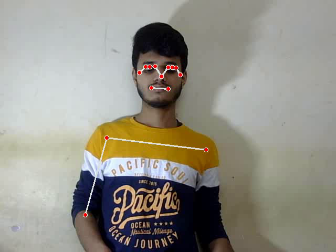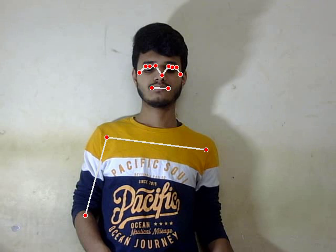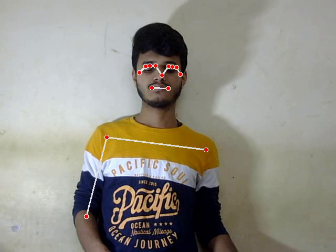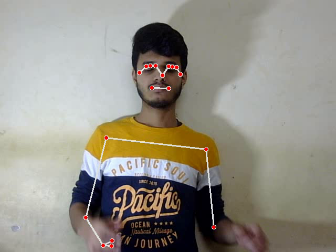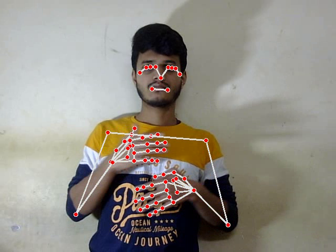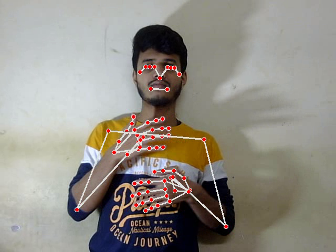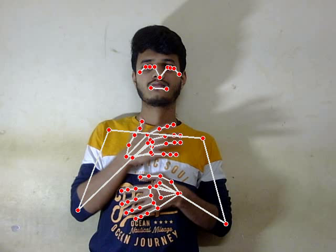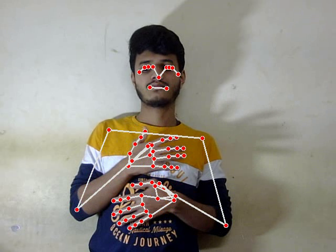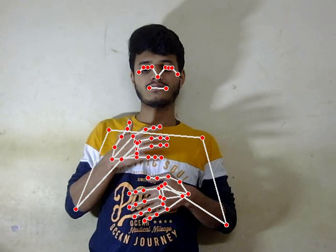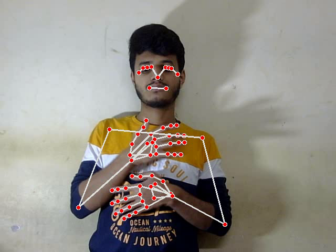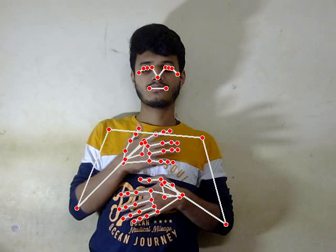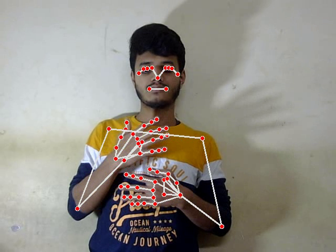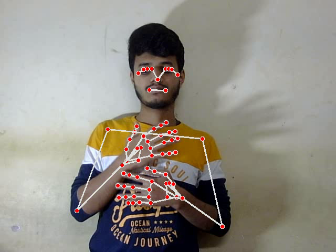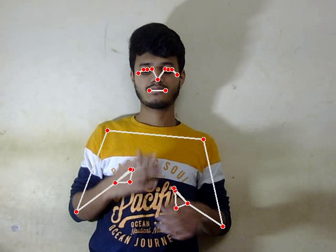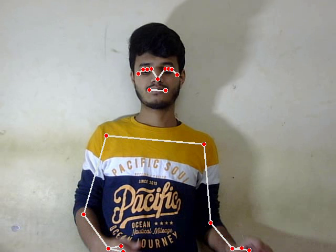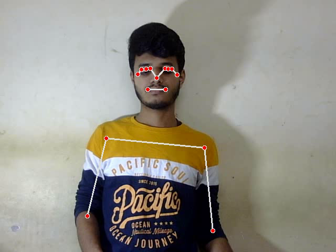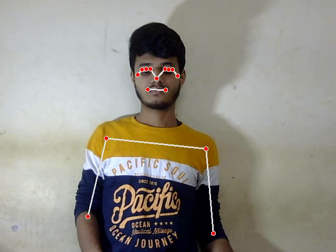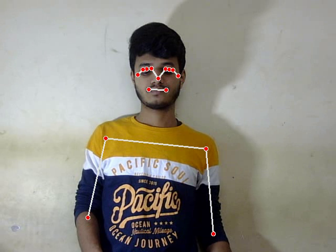happy